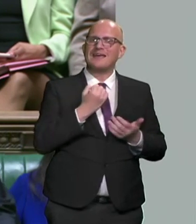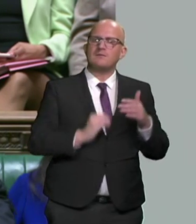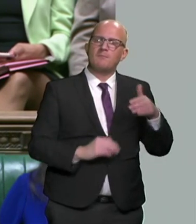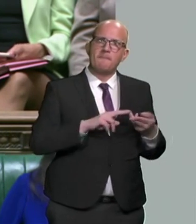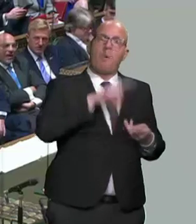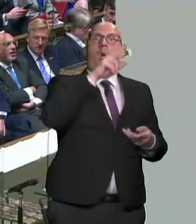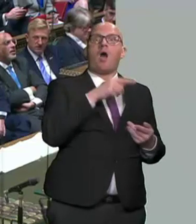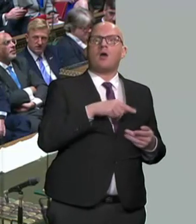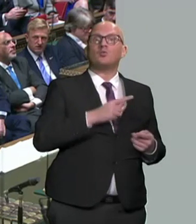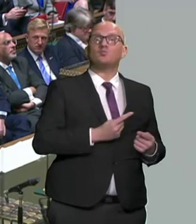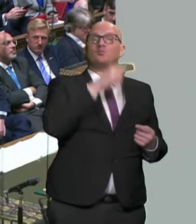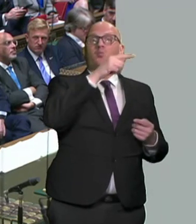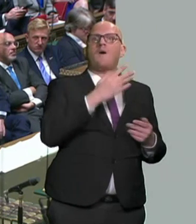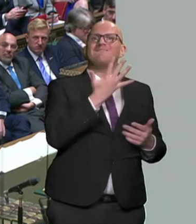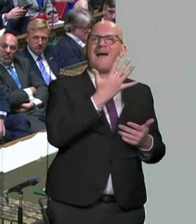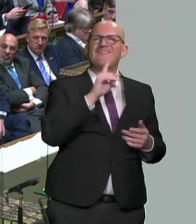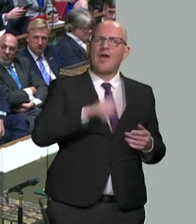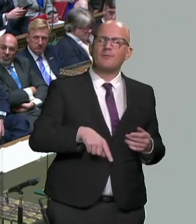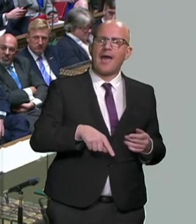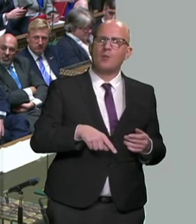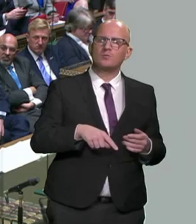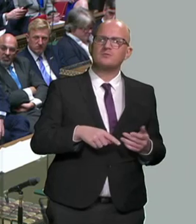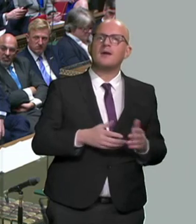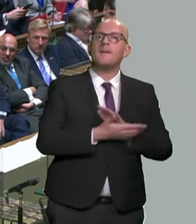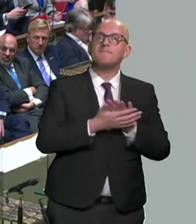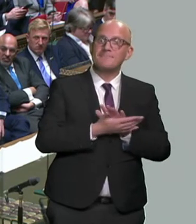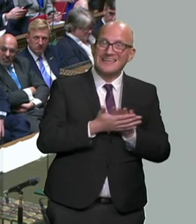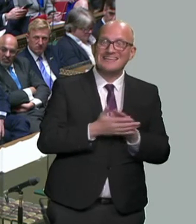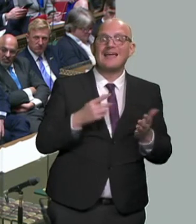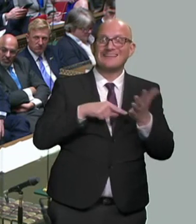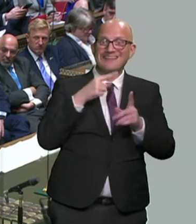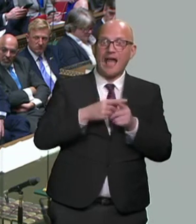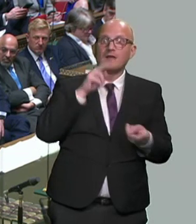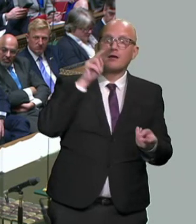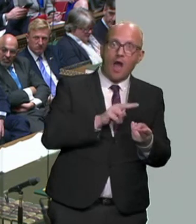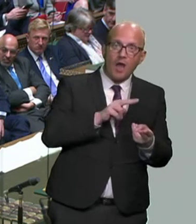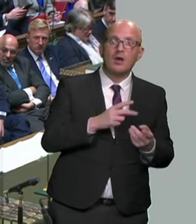That is a new tax cut worth up to £1,000 for half a million